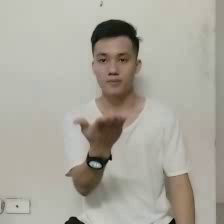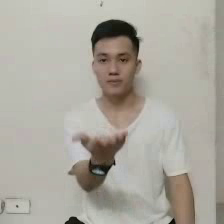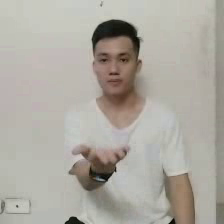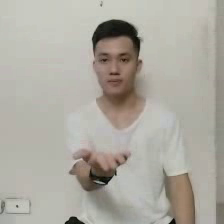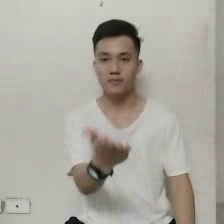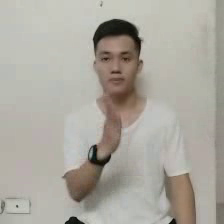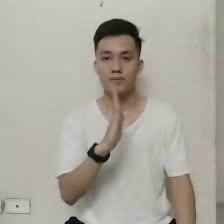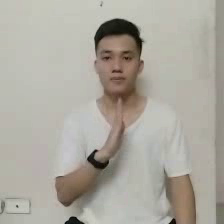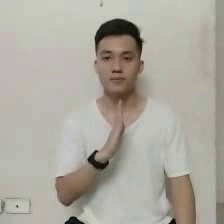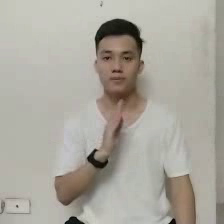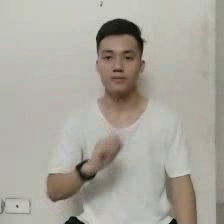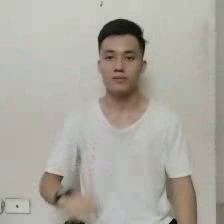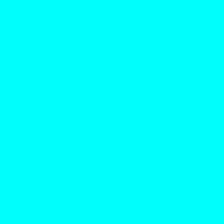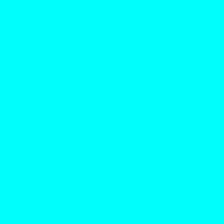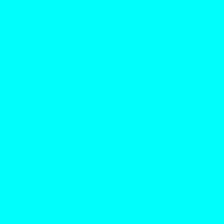Xin phép